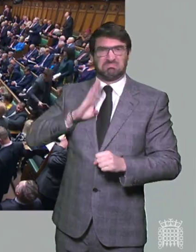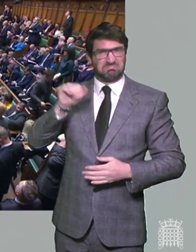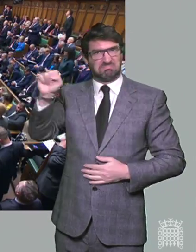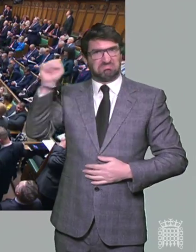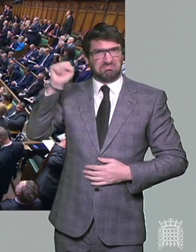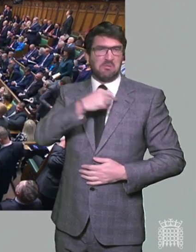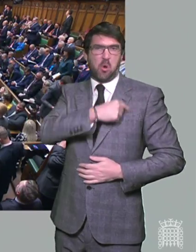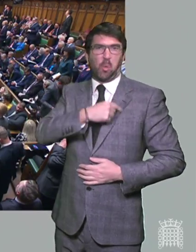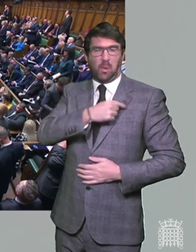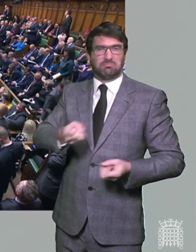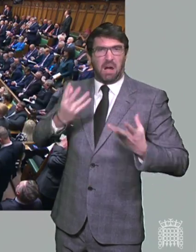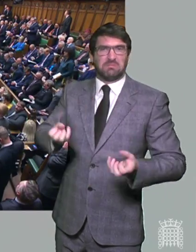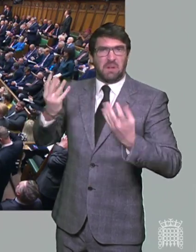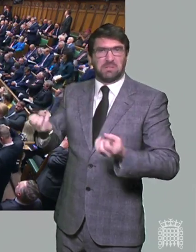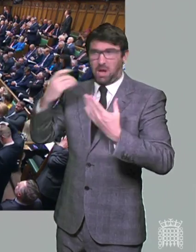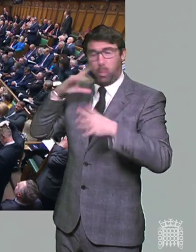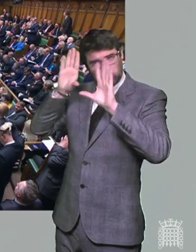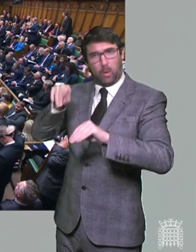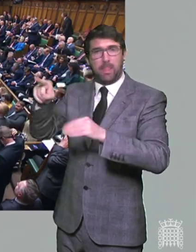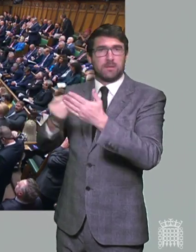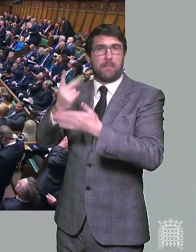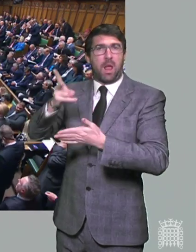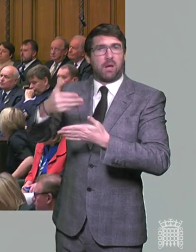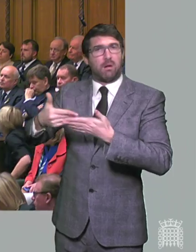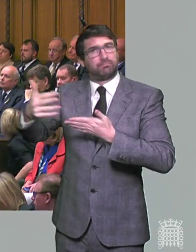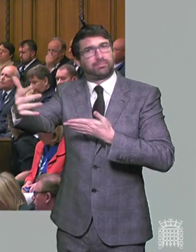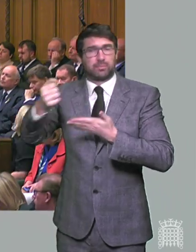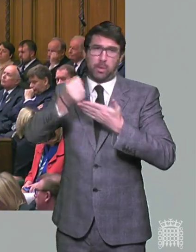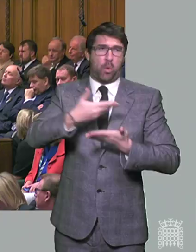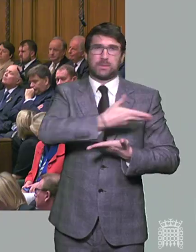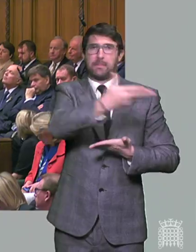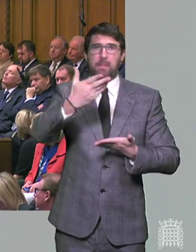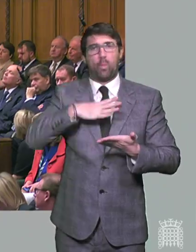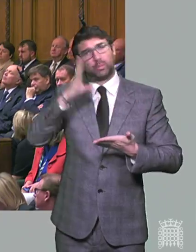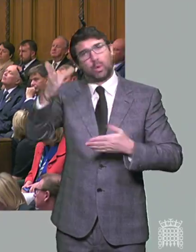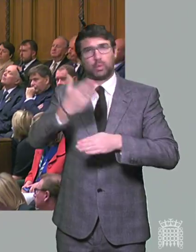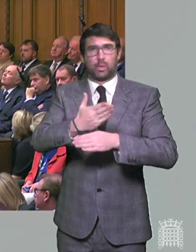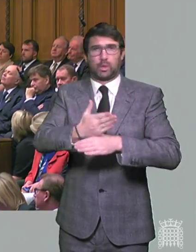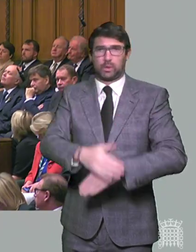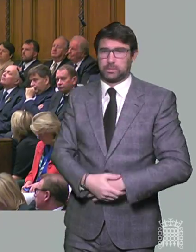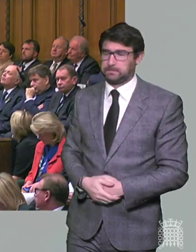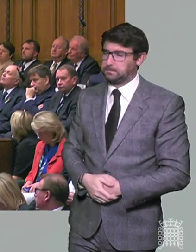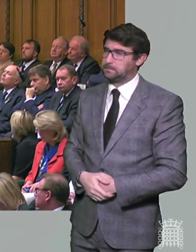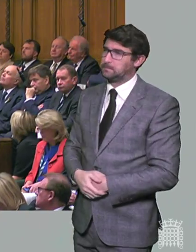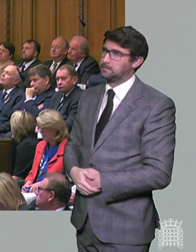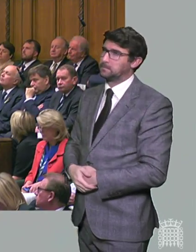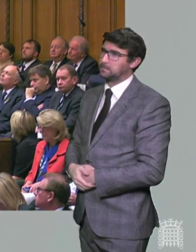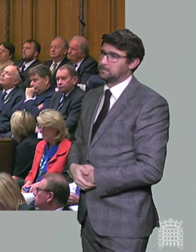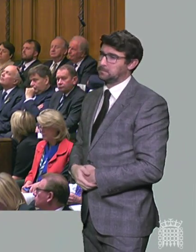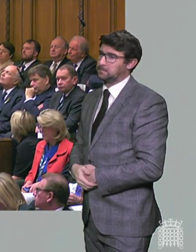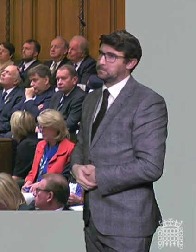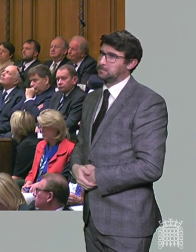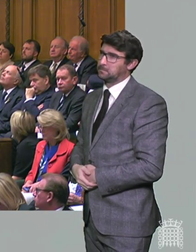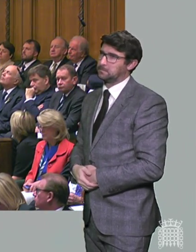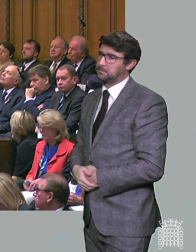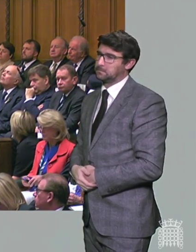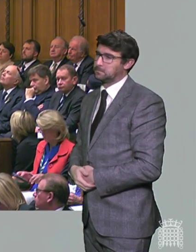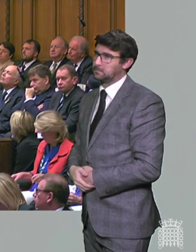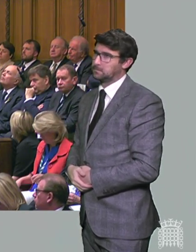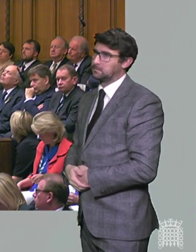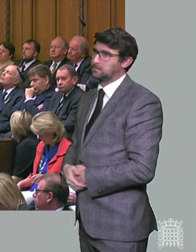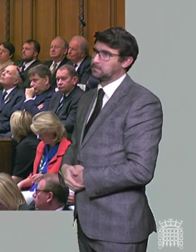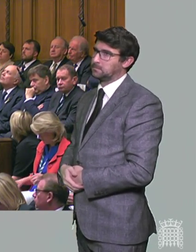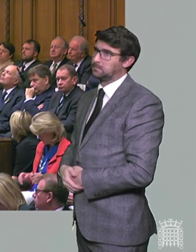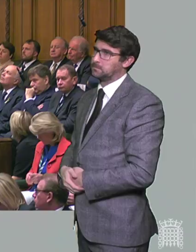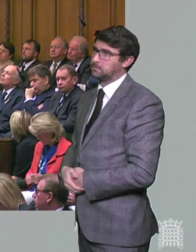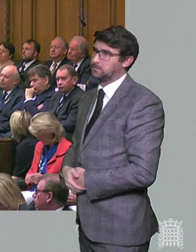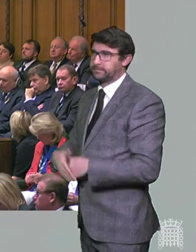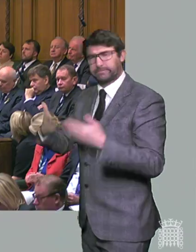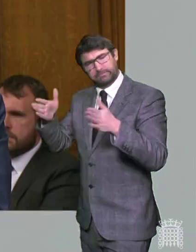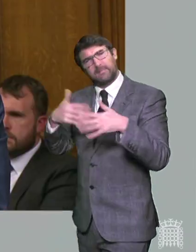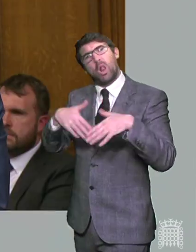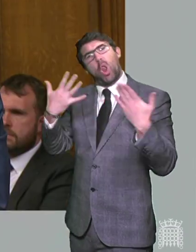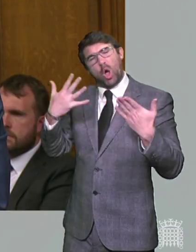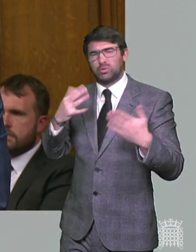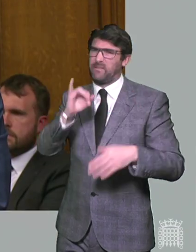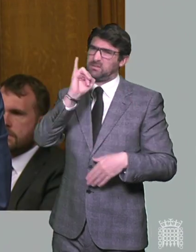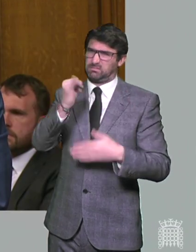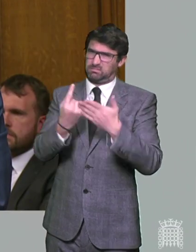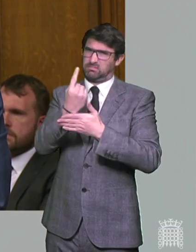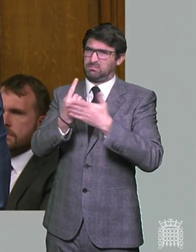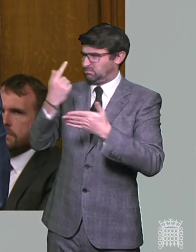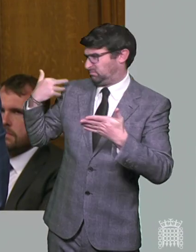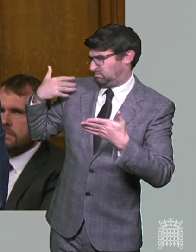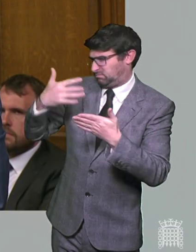There have been a number of low points recently, including the Republic of Ireland’s football team singing pro-IRA songs in the changing room.